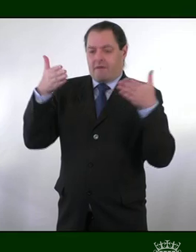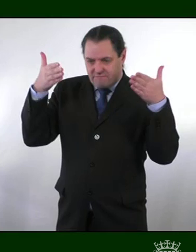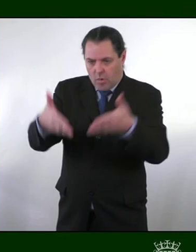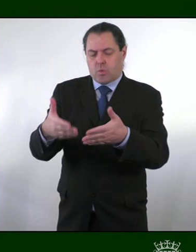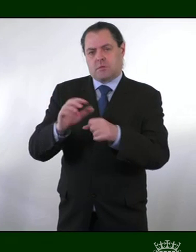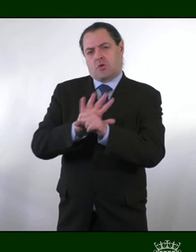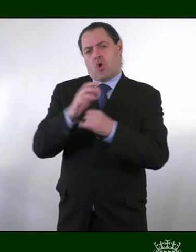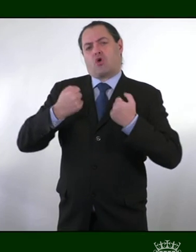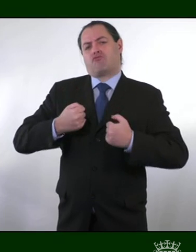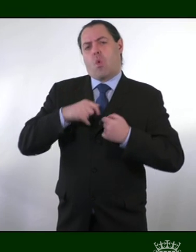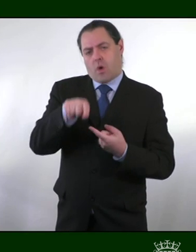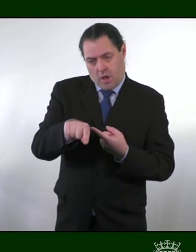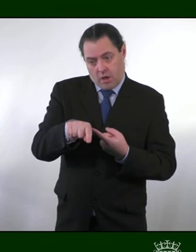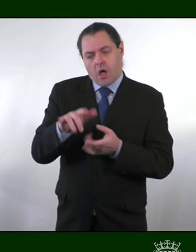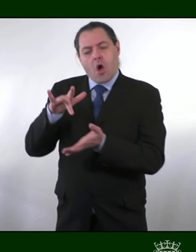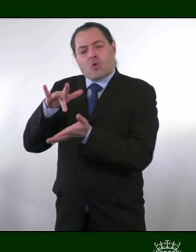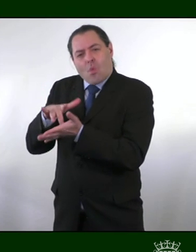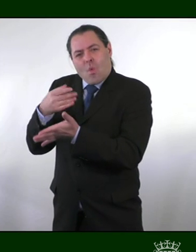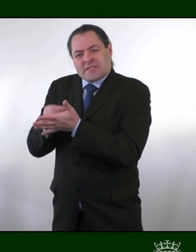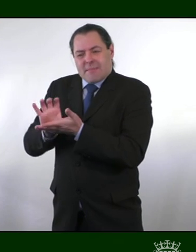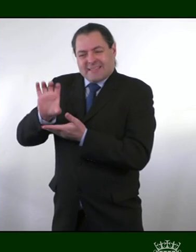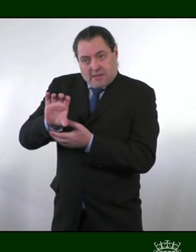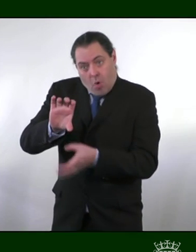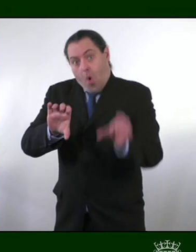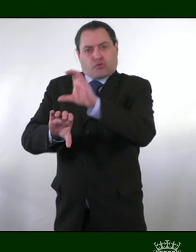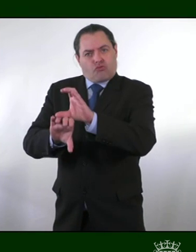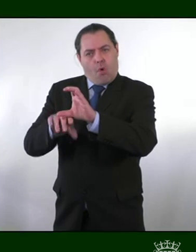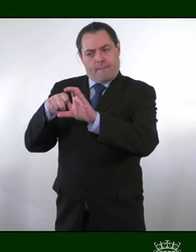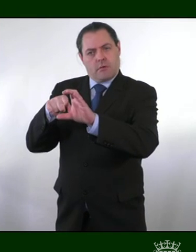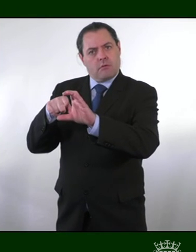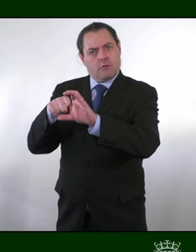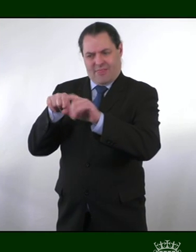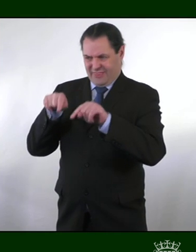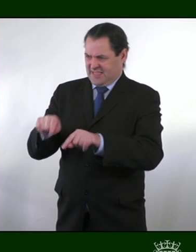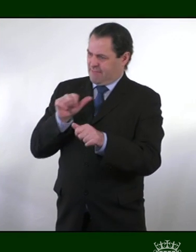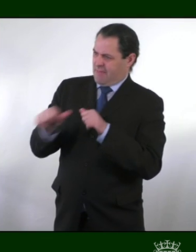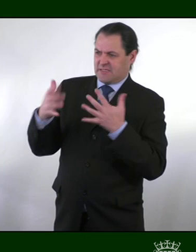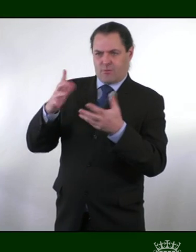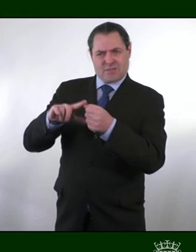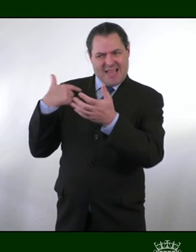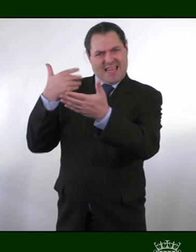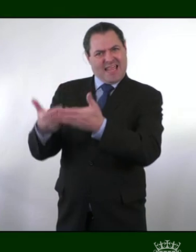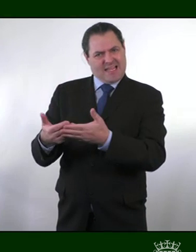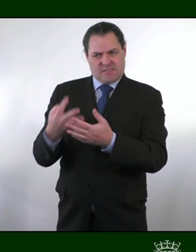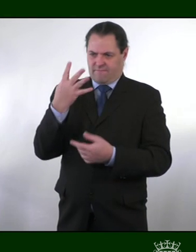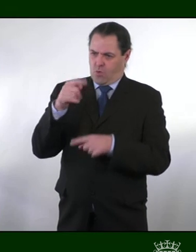That comes on top of their core spending power increasing at decade-level highs of 4.5%.